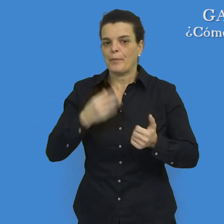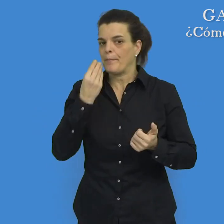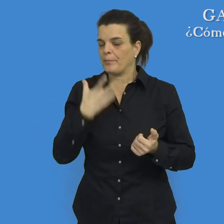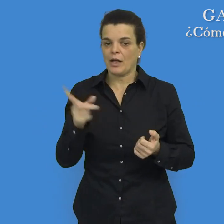bien